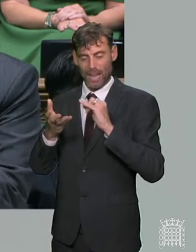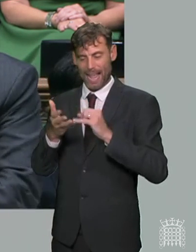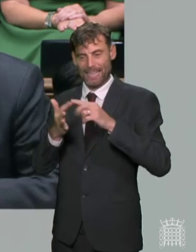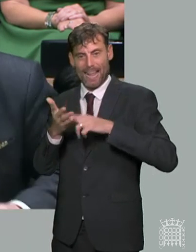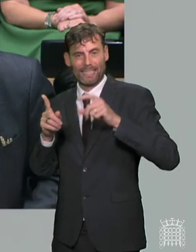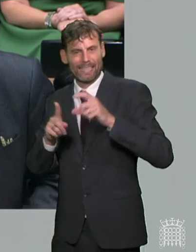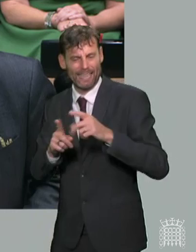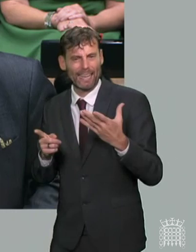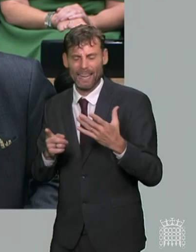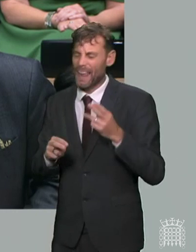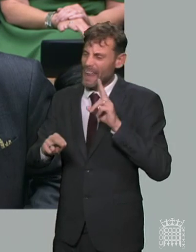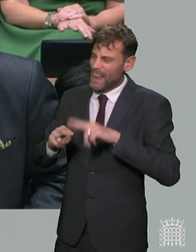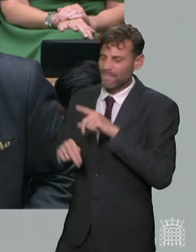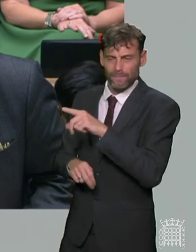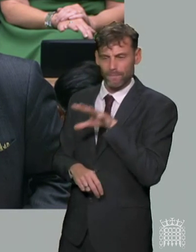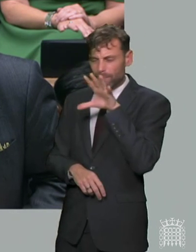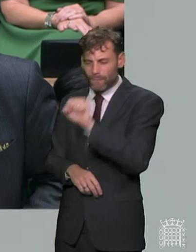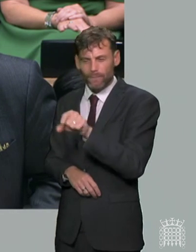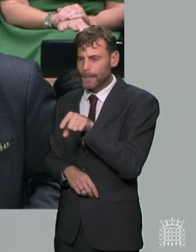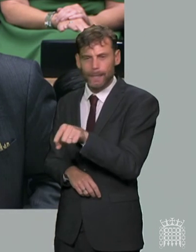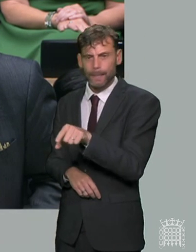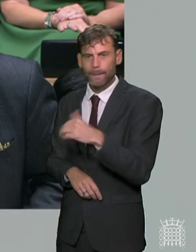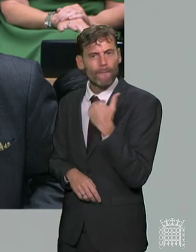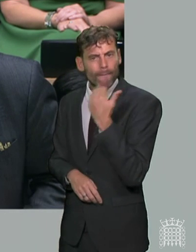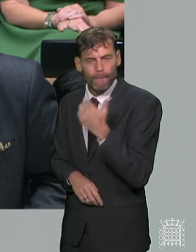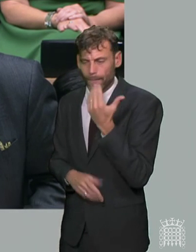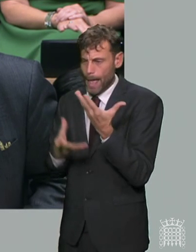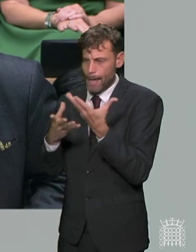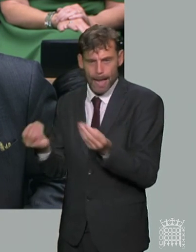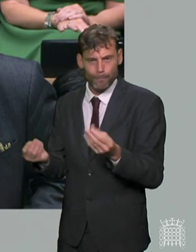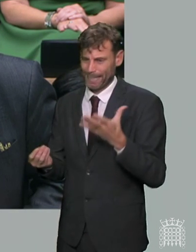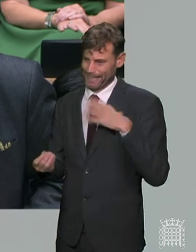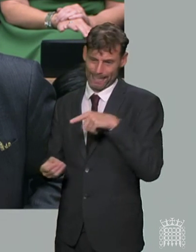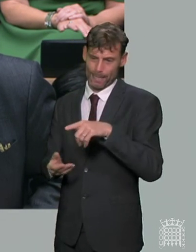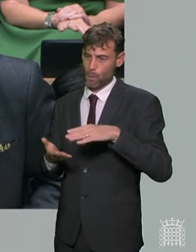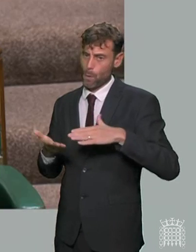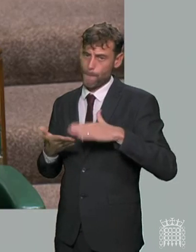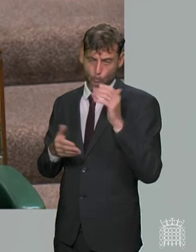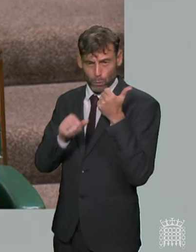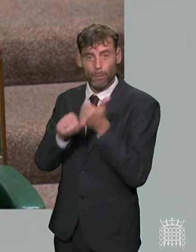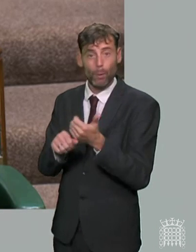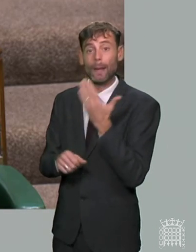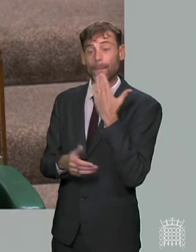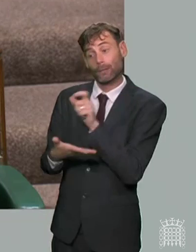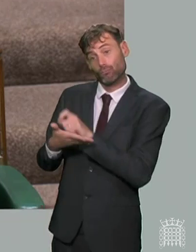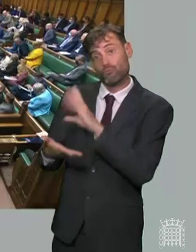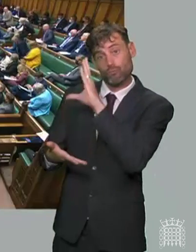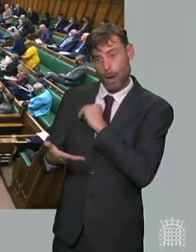If the honourable Lady wishes to raise a particular shortfall in a particular school or area, will she please write to me about it?